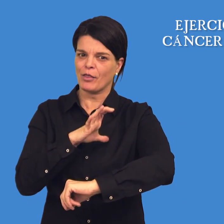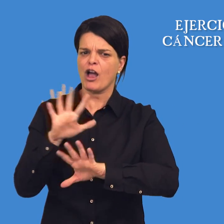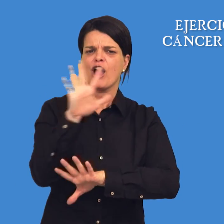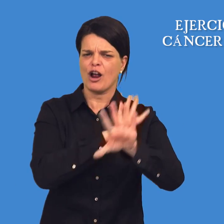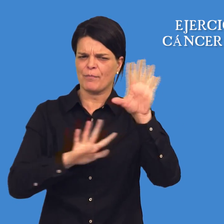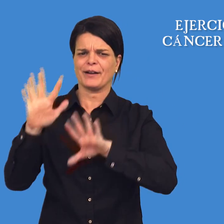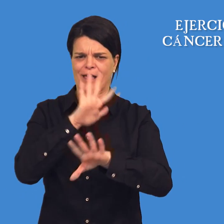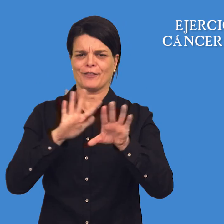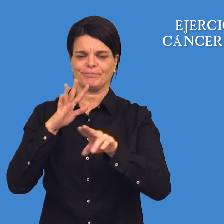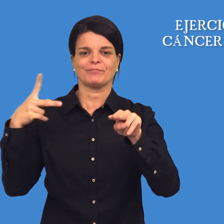complicado